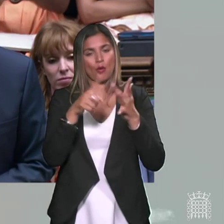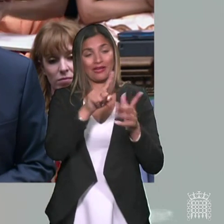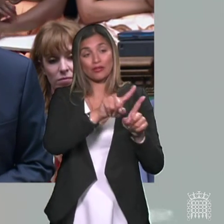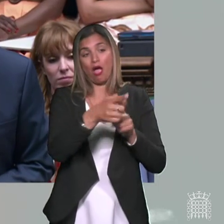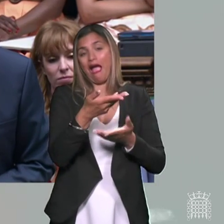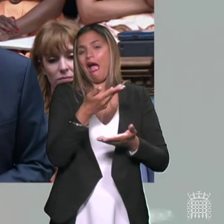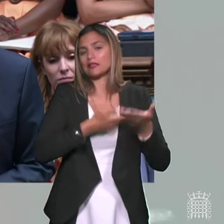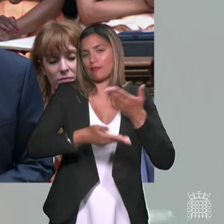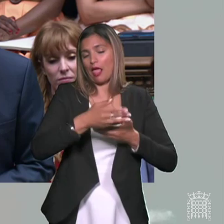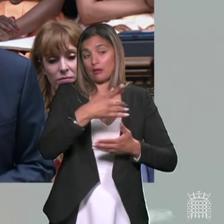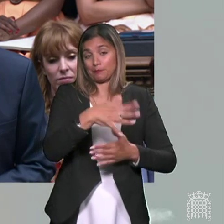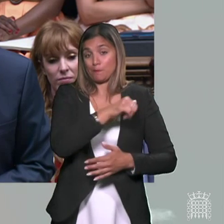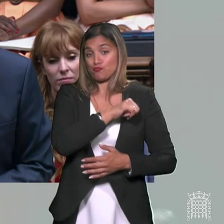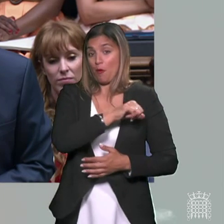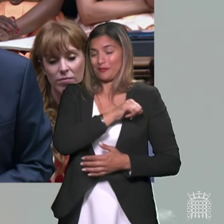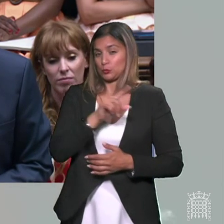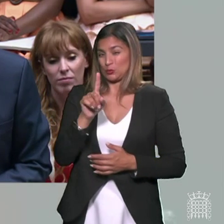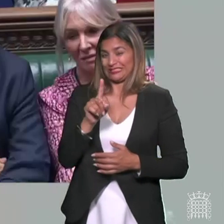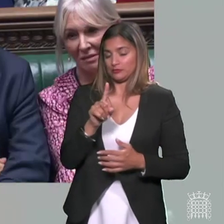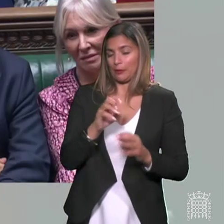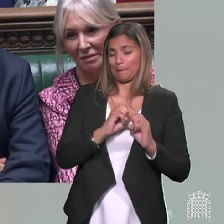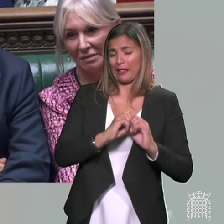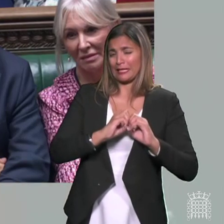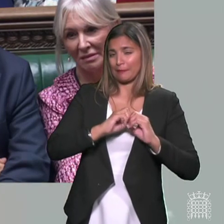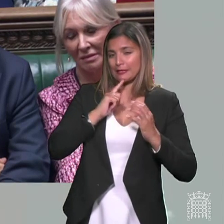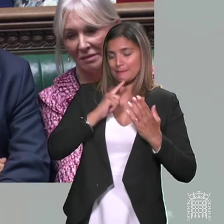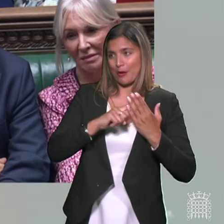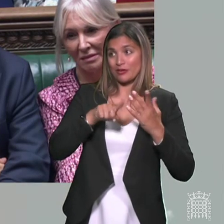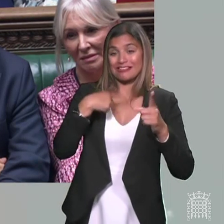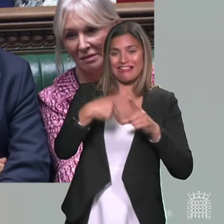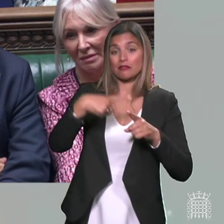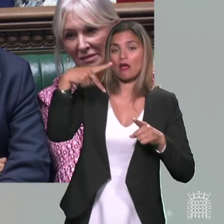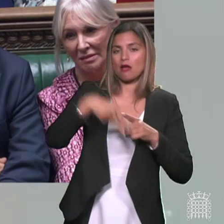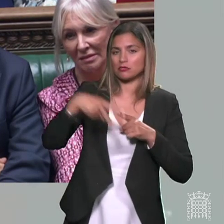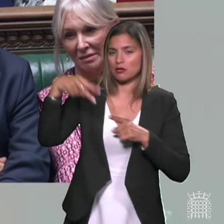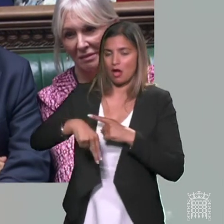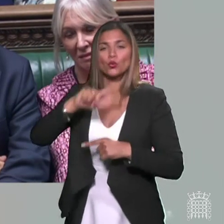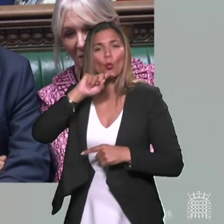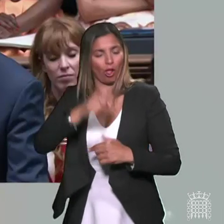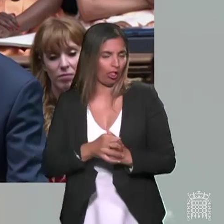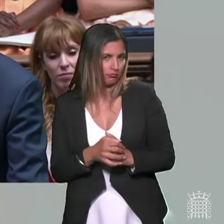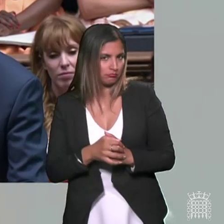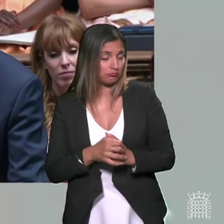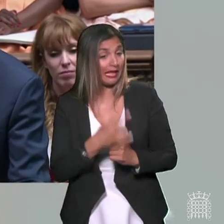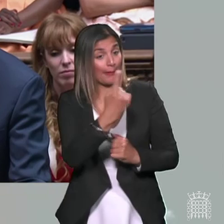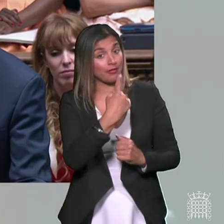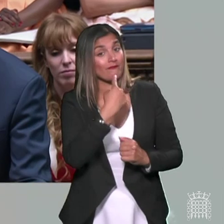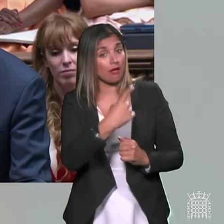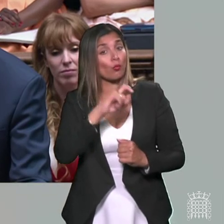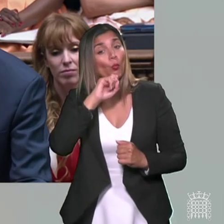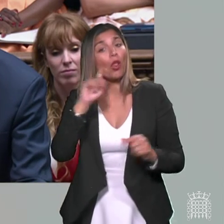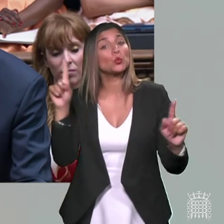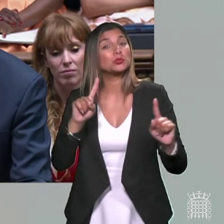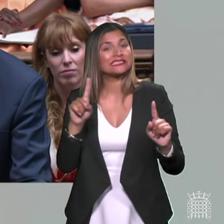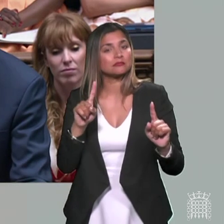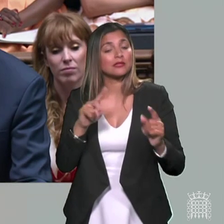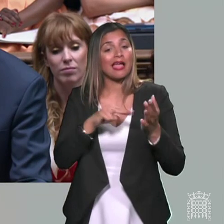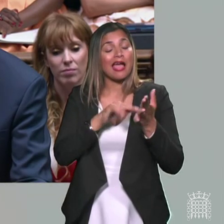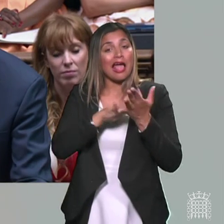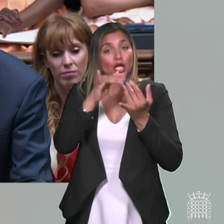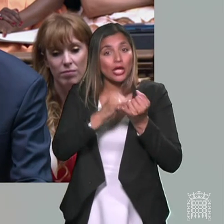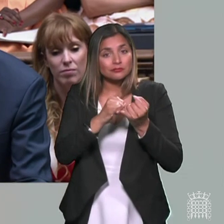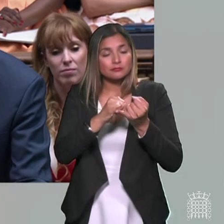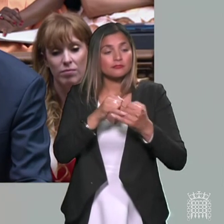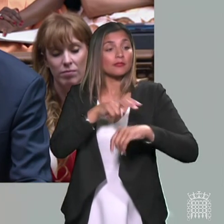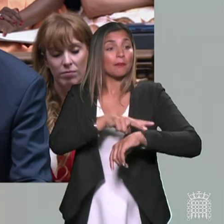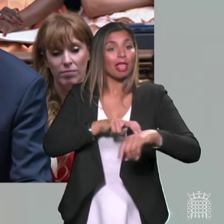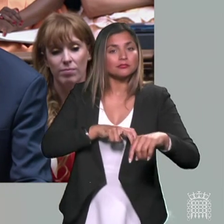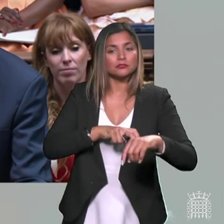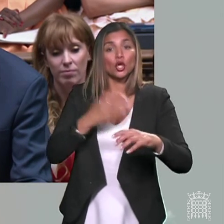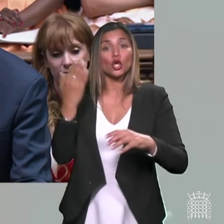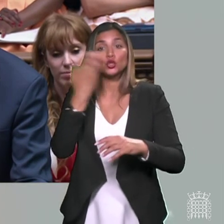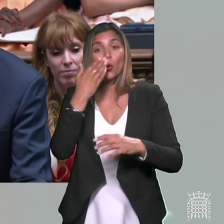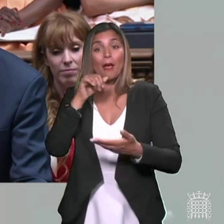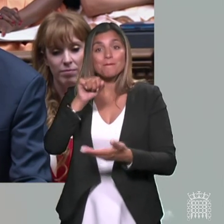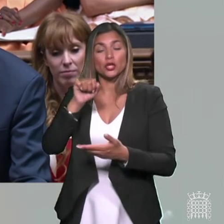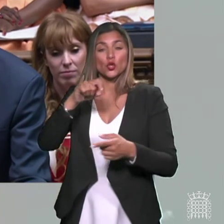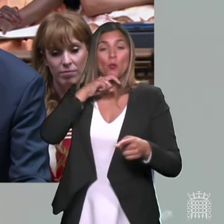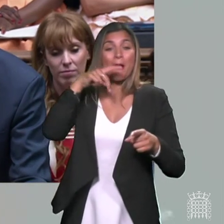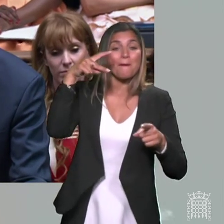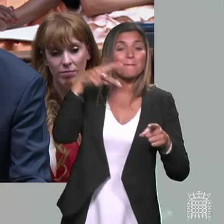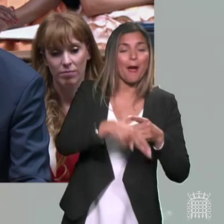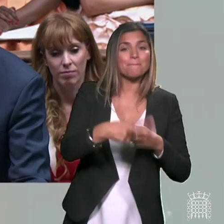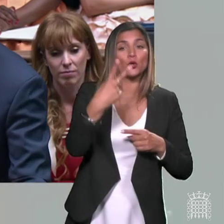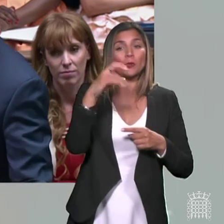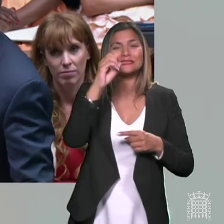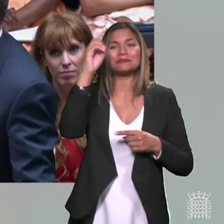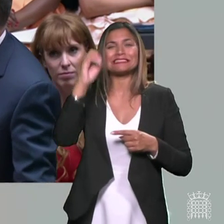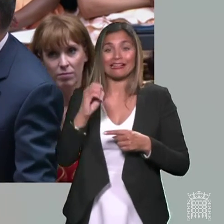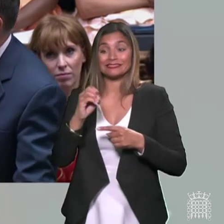He has promised tens of billions in tax cuts and confirmed that he would cut the NHS, the police and school budgets by 20% to fund it.